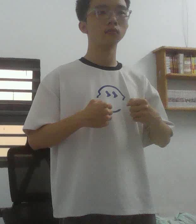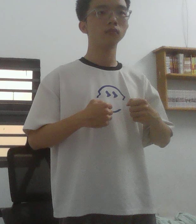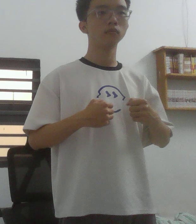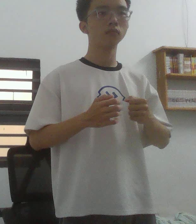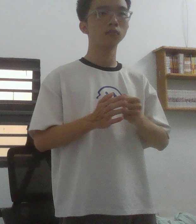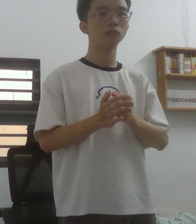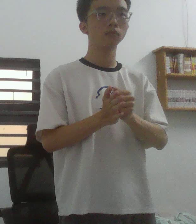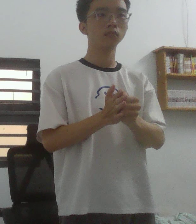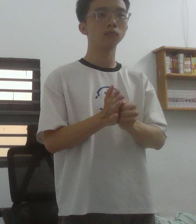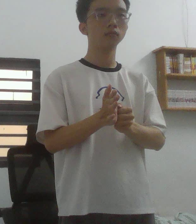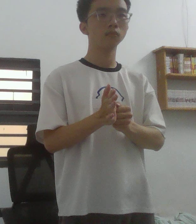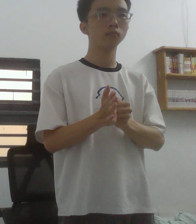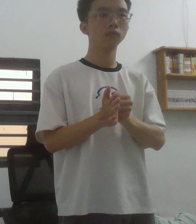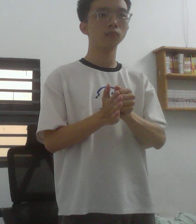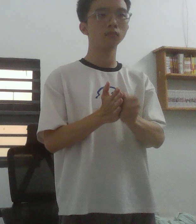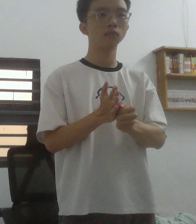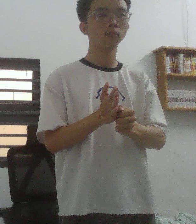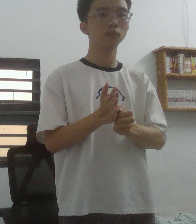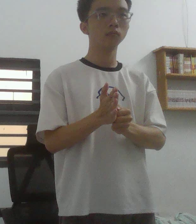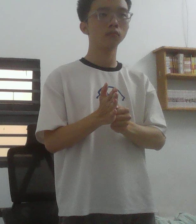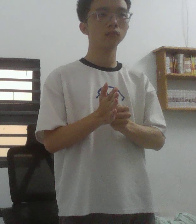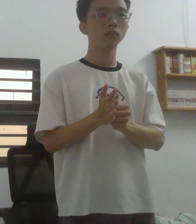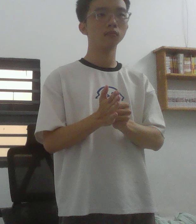thang